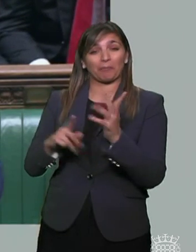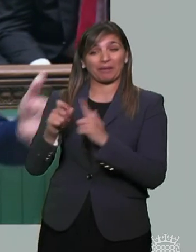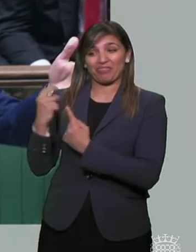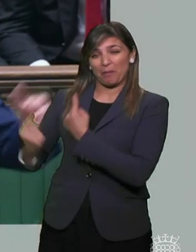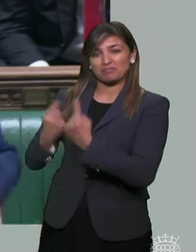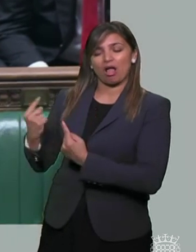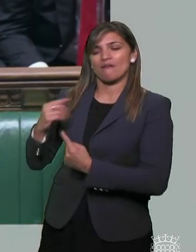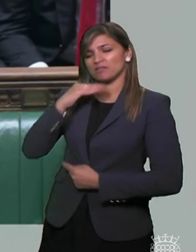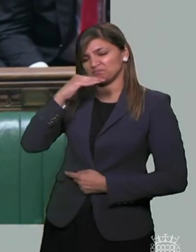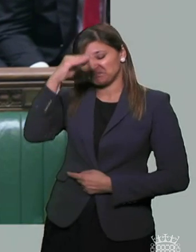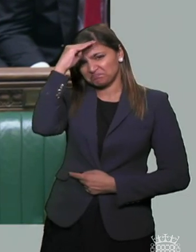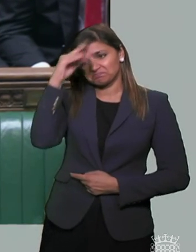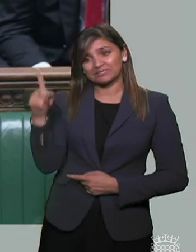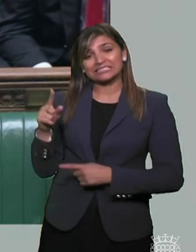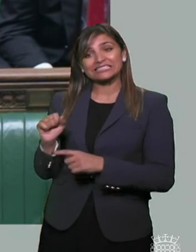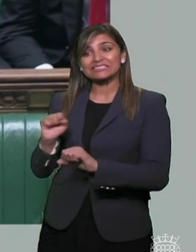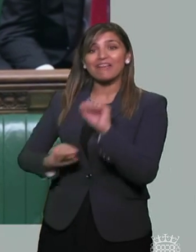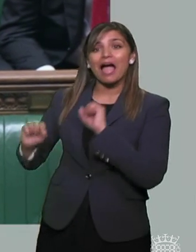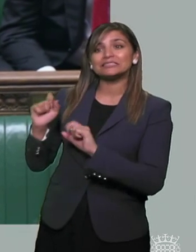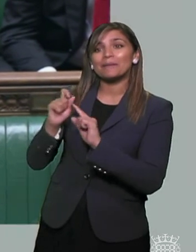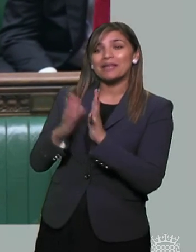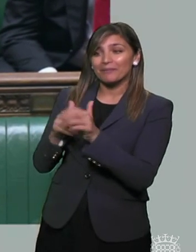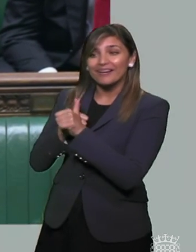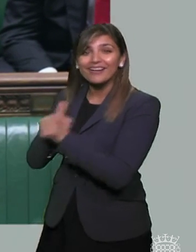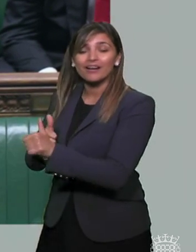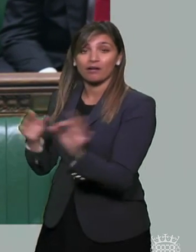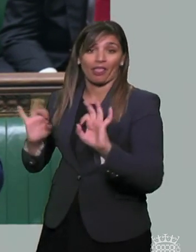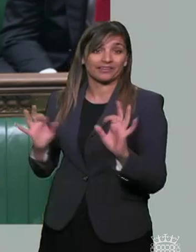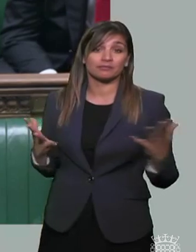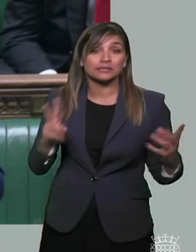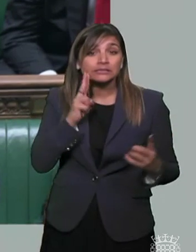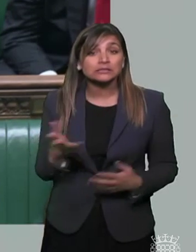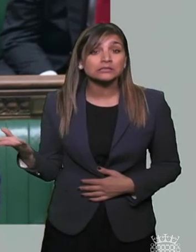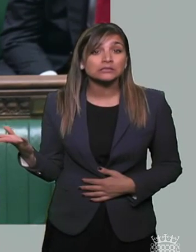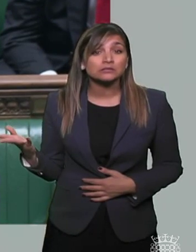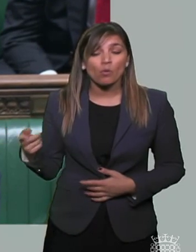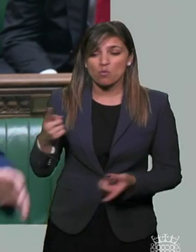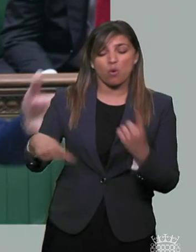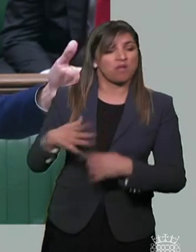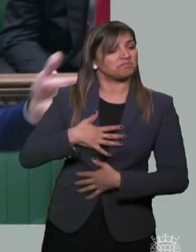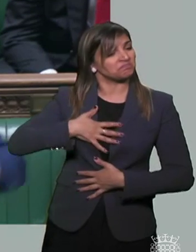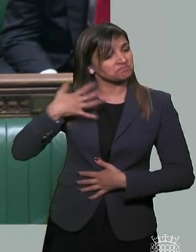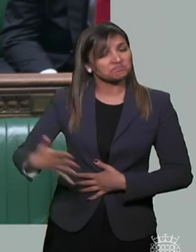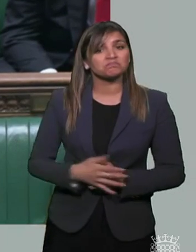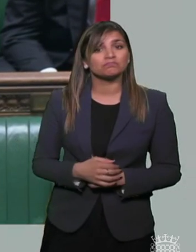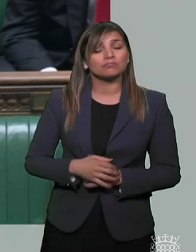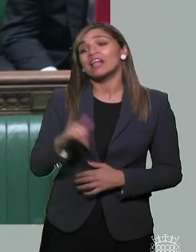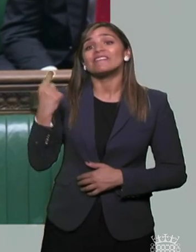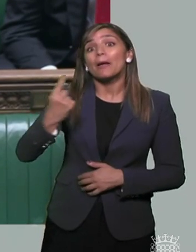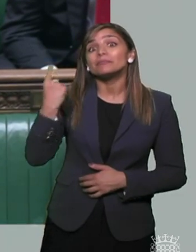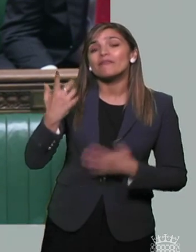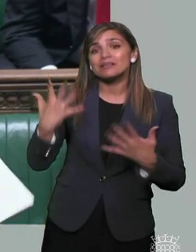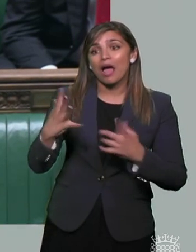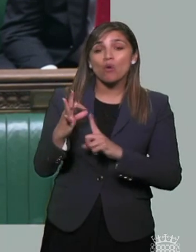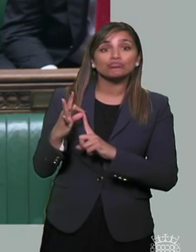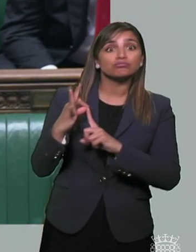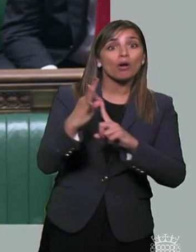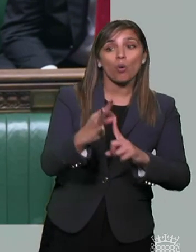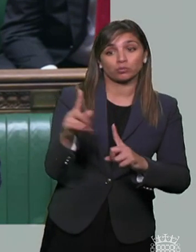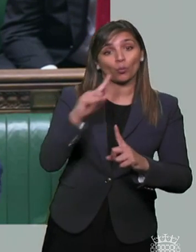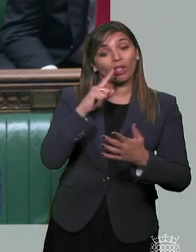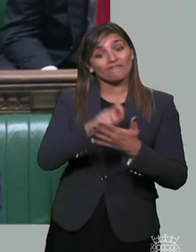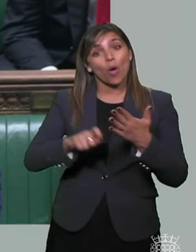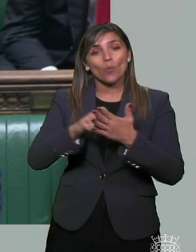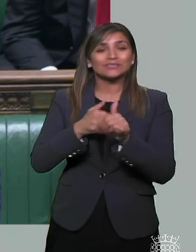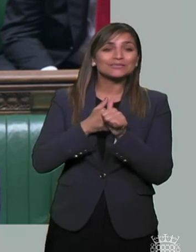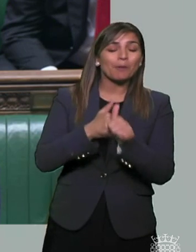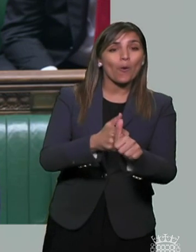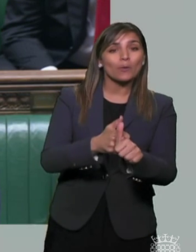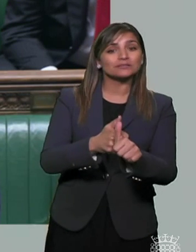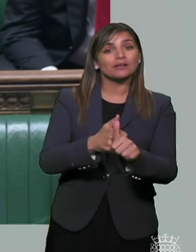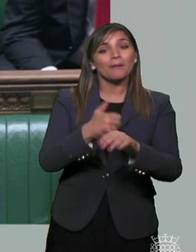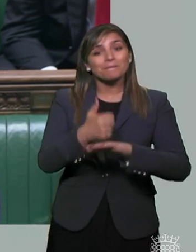They will not defend him, they will not turn up to support him, and they will not vote for basic public health measures if he proposes them.